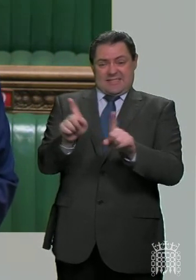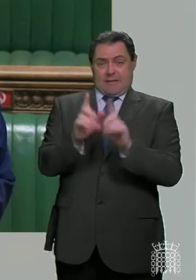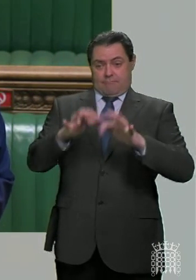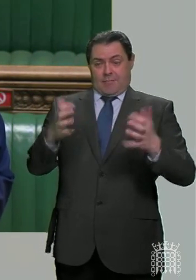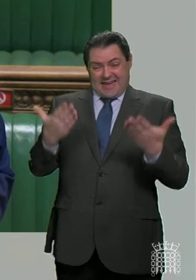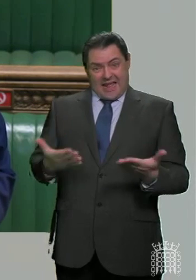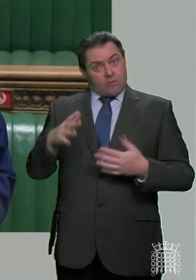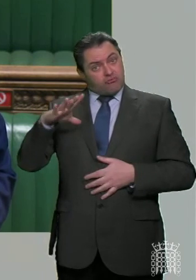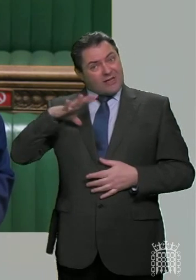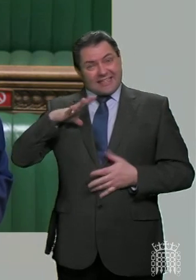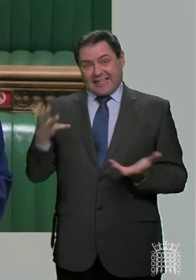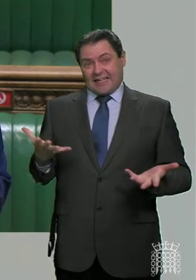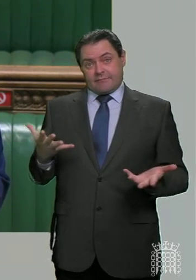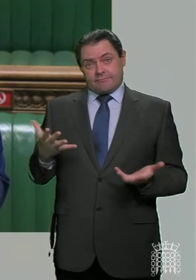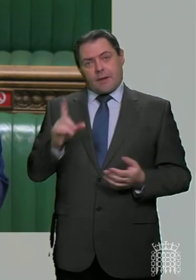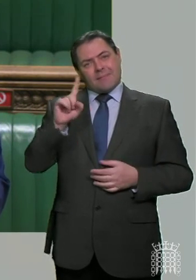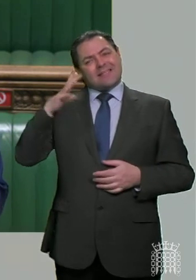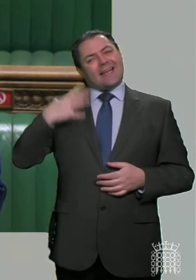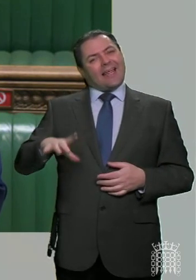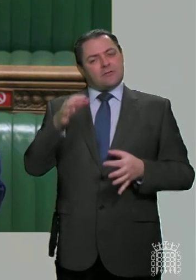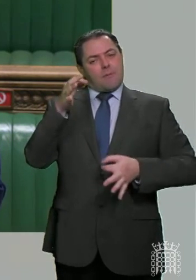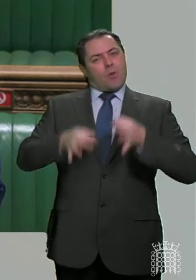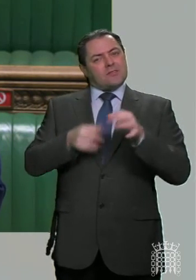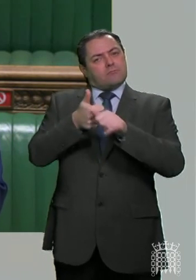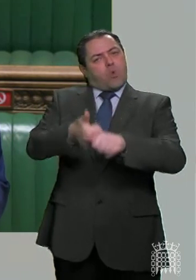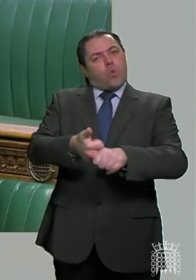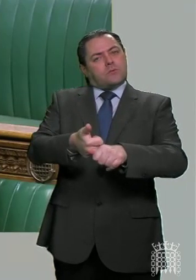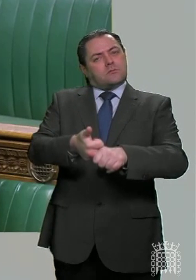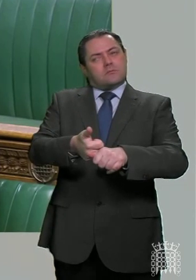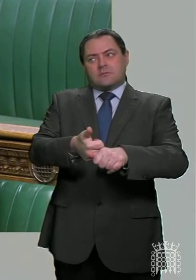It is ready to go. All it needs is the political will to act.